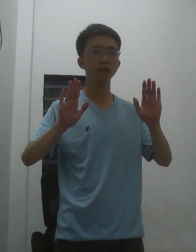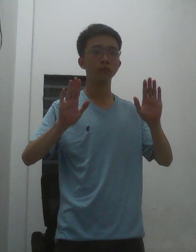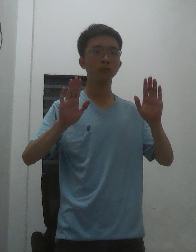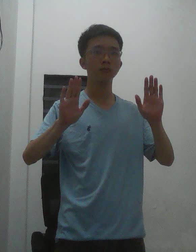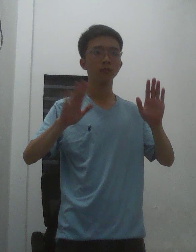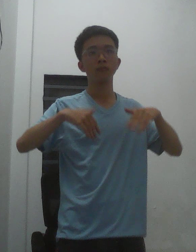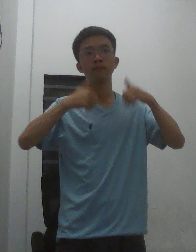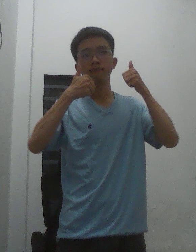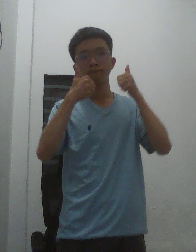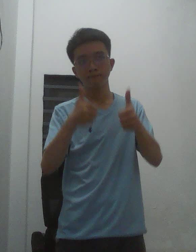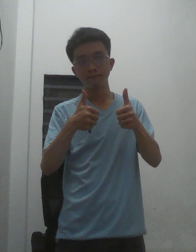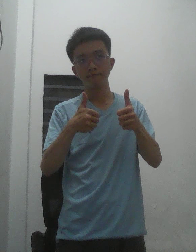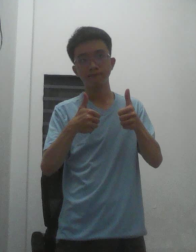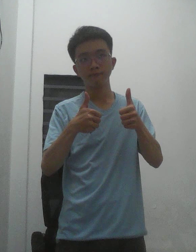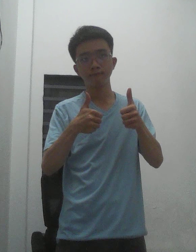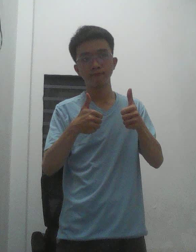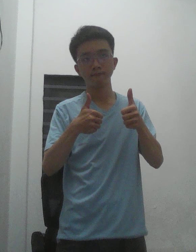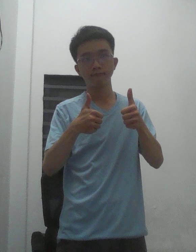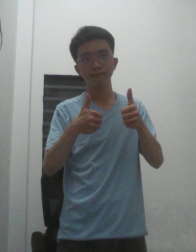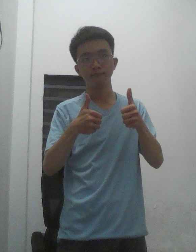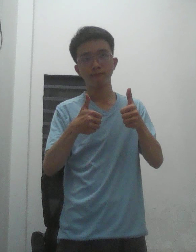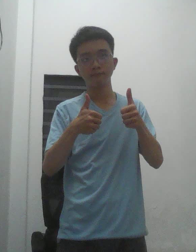tuyet voi